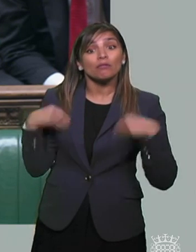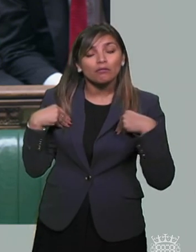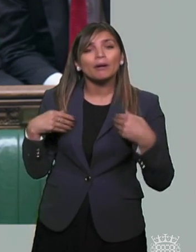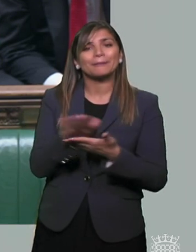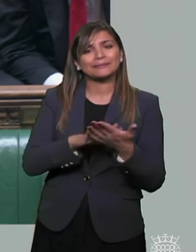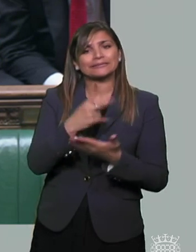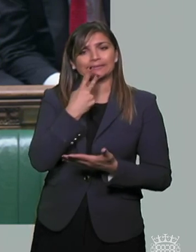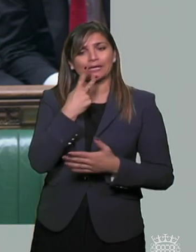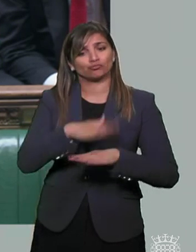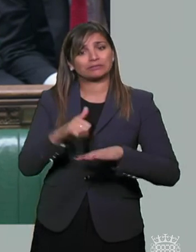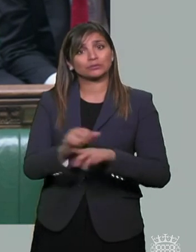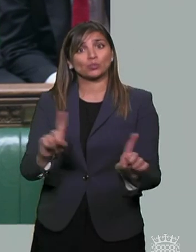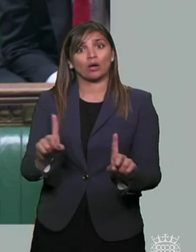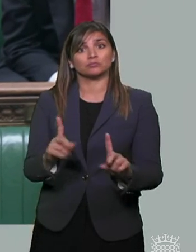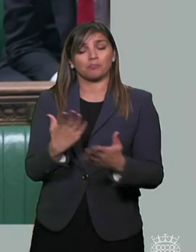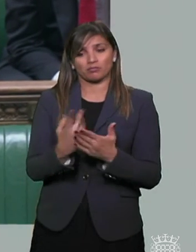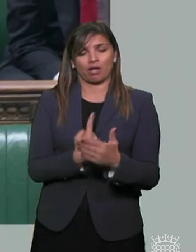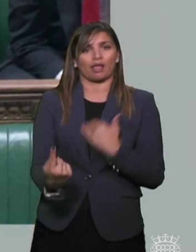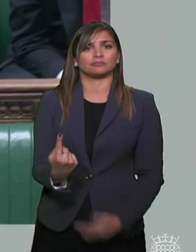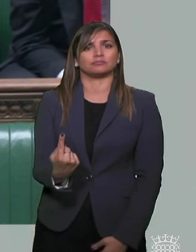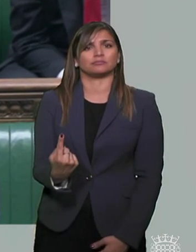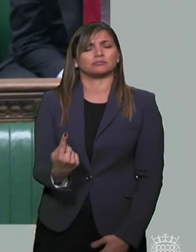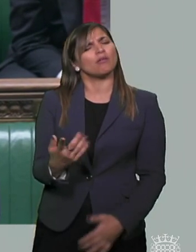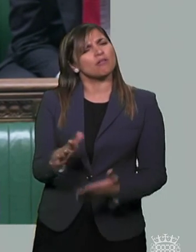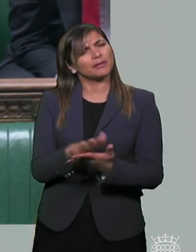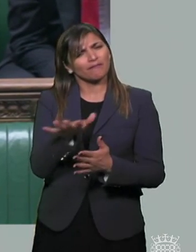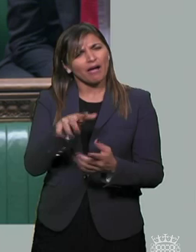It will be heartbreaking for families across the country.